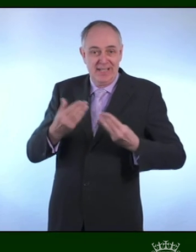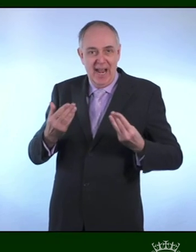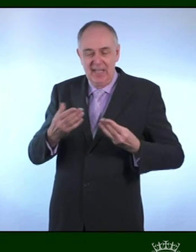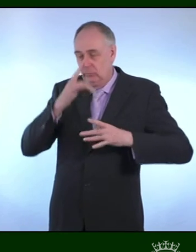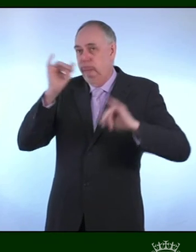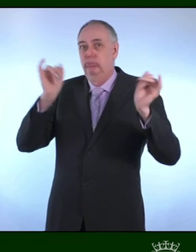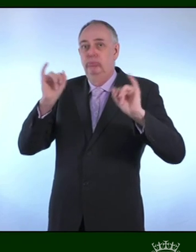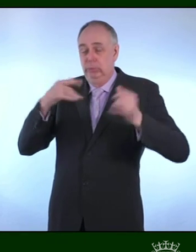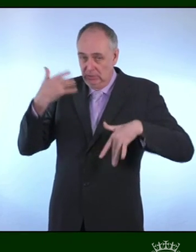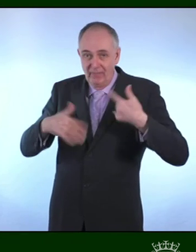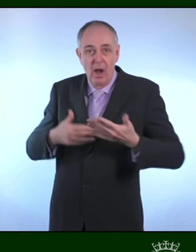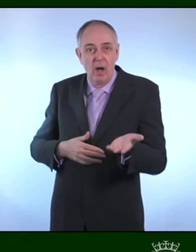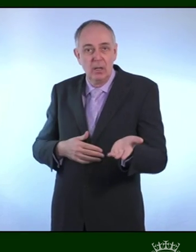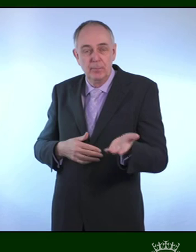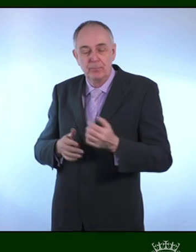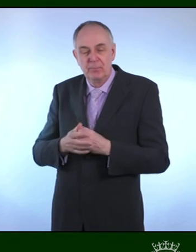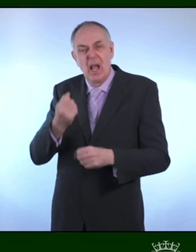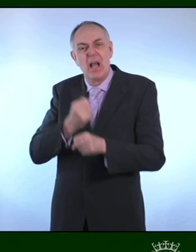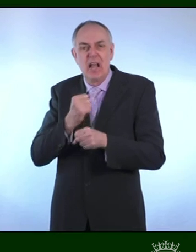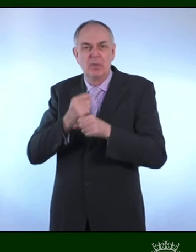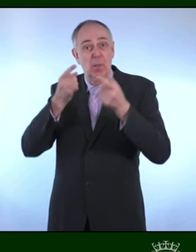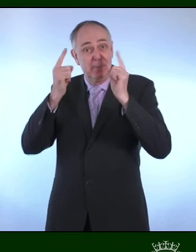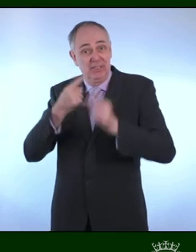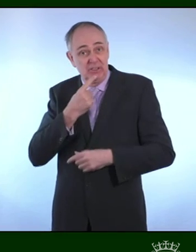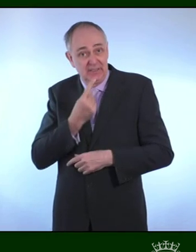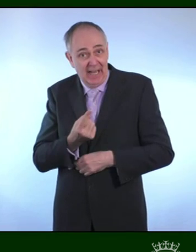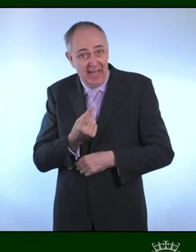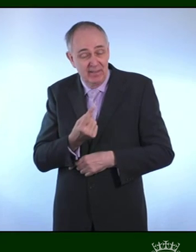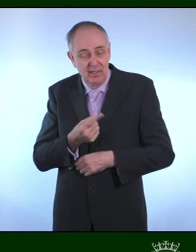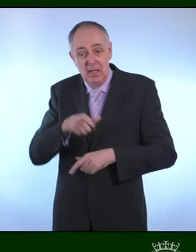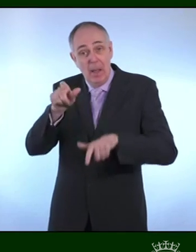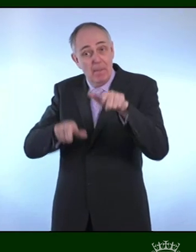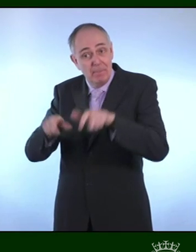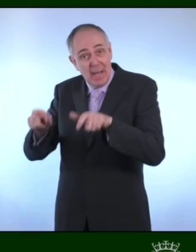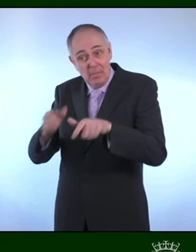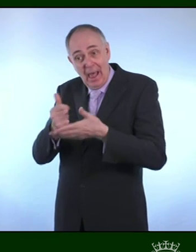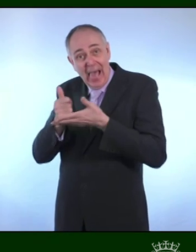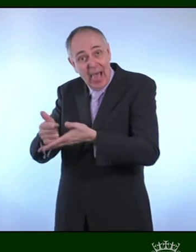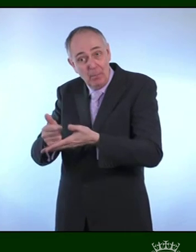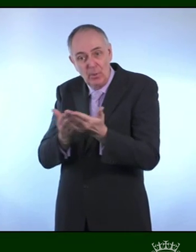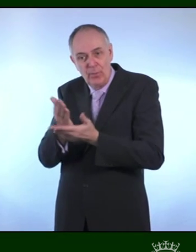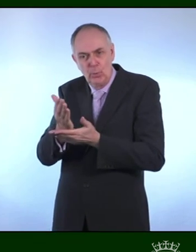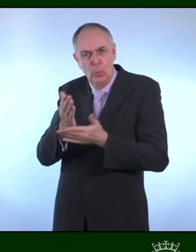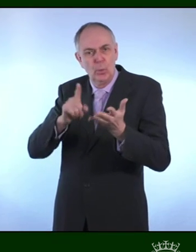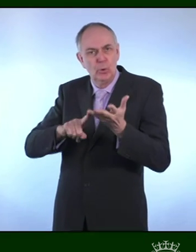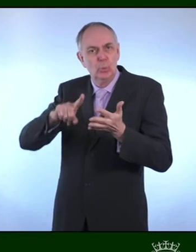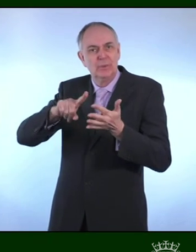Time and again, Government Ministers have told us that workers affected by the crisis could get help via universal credit.